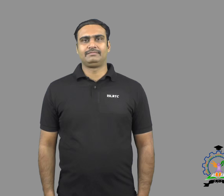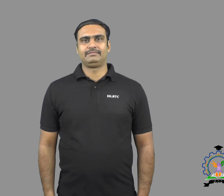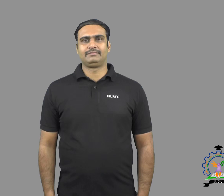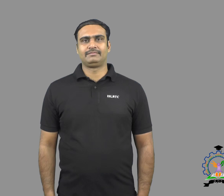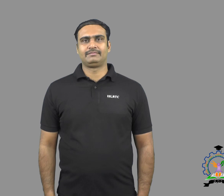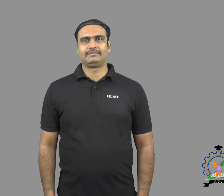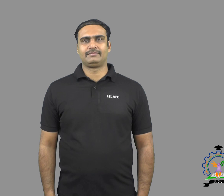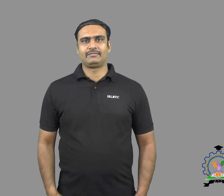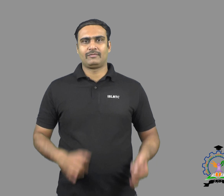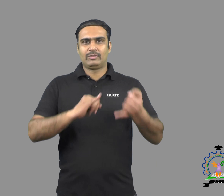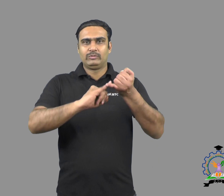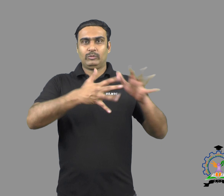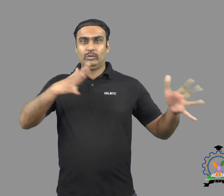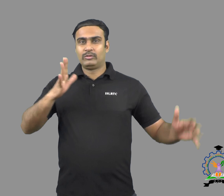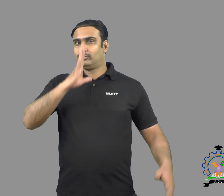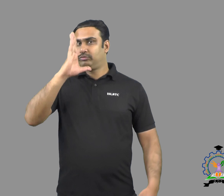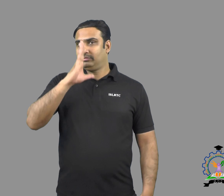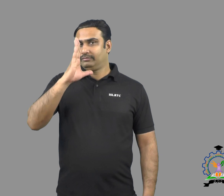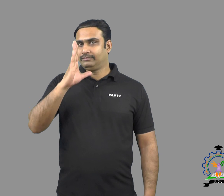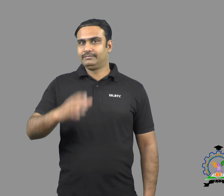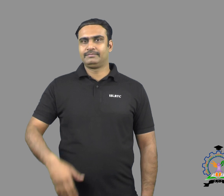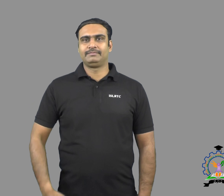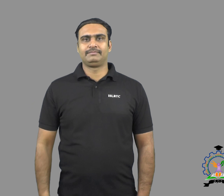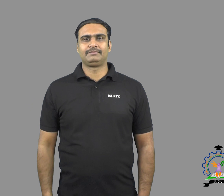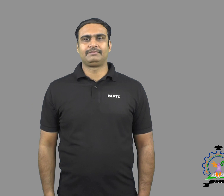Shatabdi Express